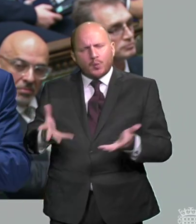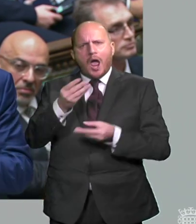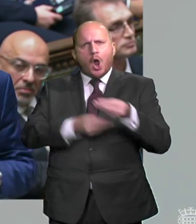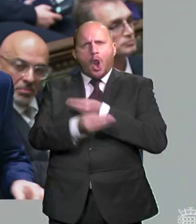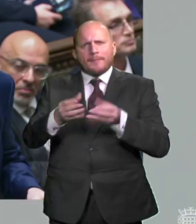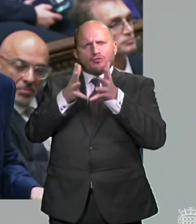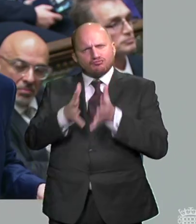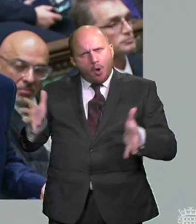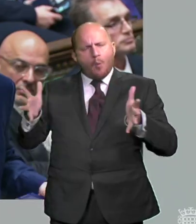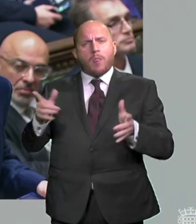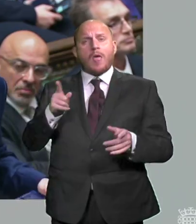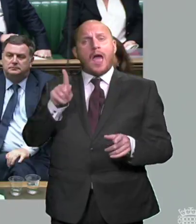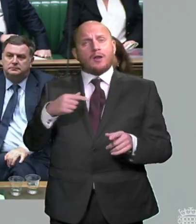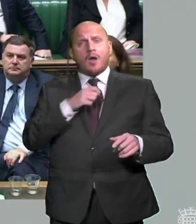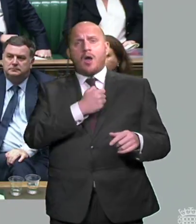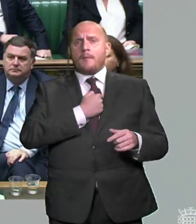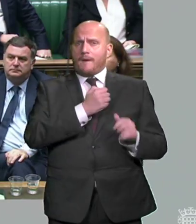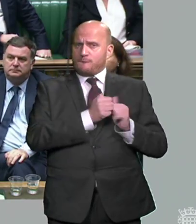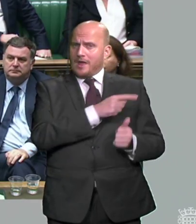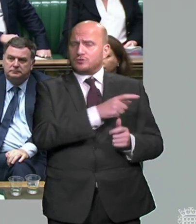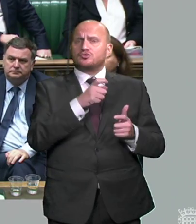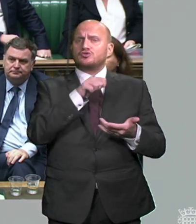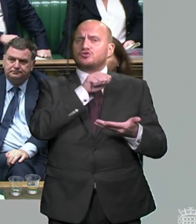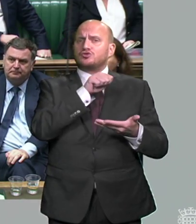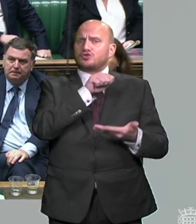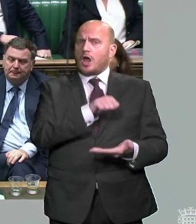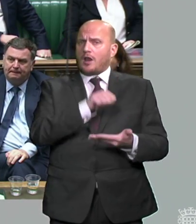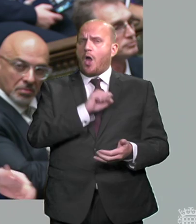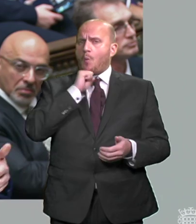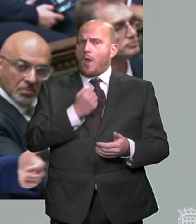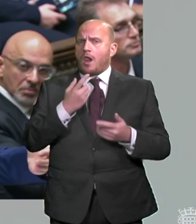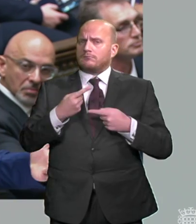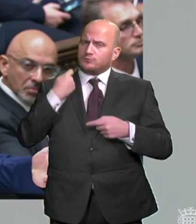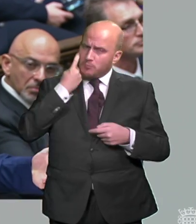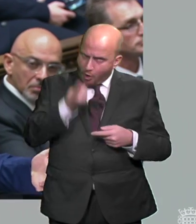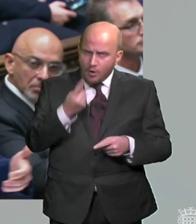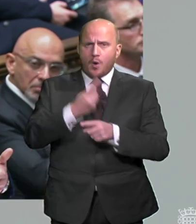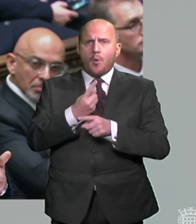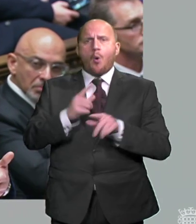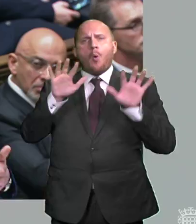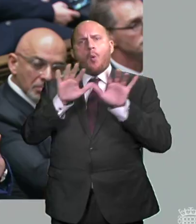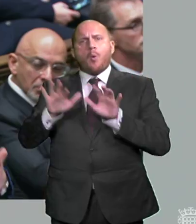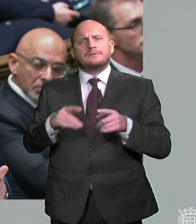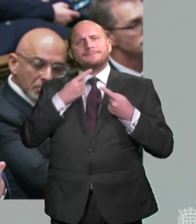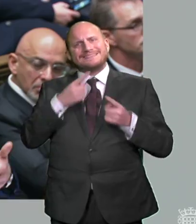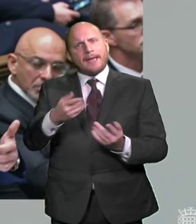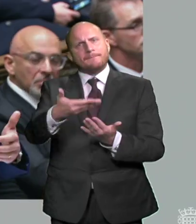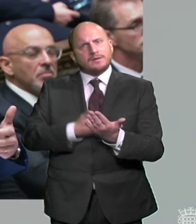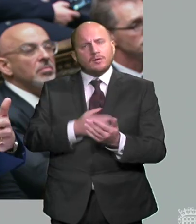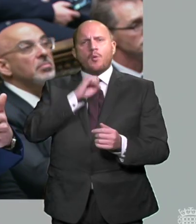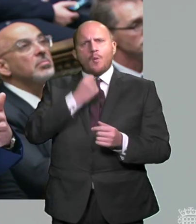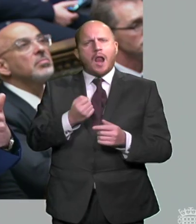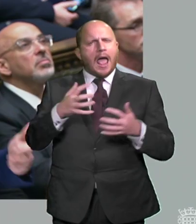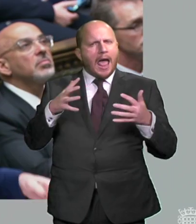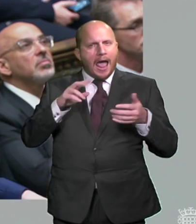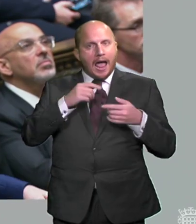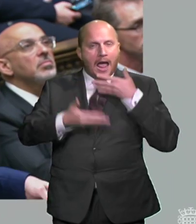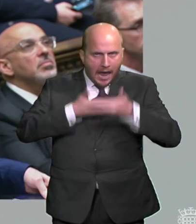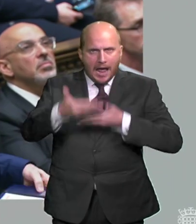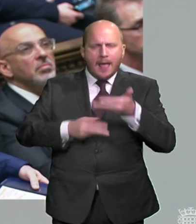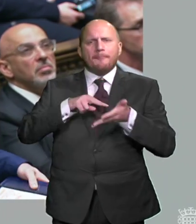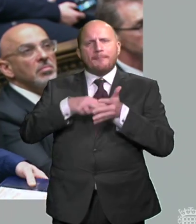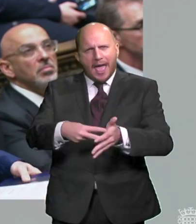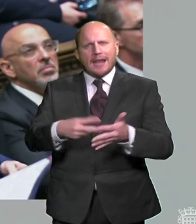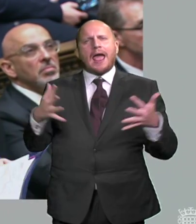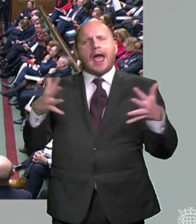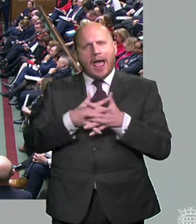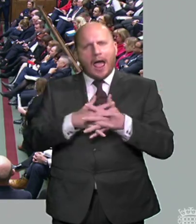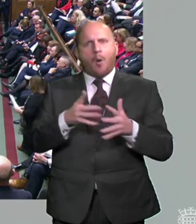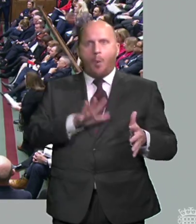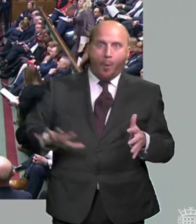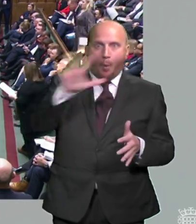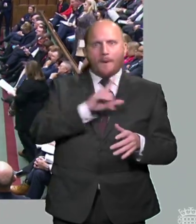My right honourable Friend the Chancellor will make the autumn statement tomorrow, setting out our plan to take the Scottish people, and everyone across the United Kingdom, through these challenges.